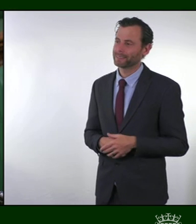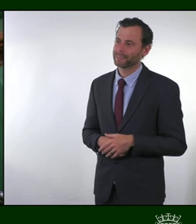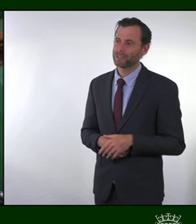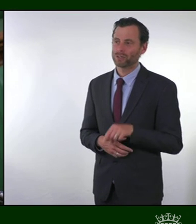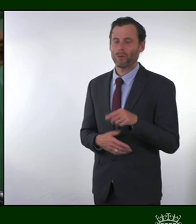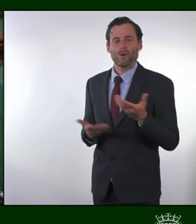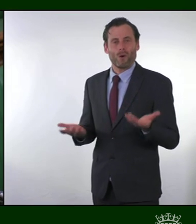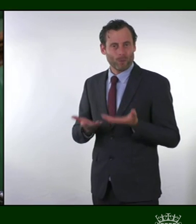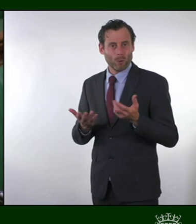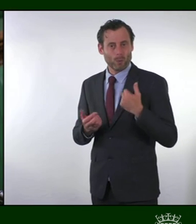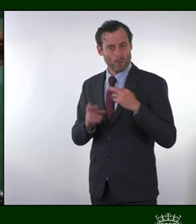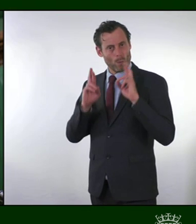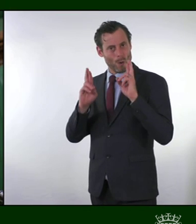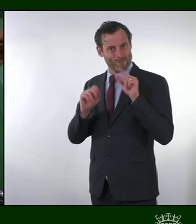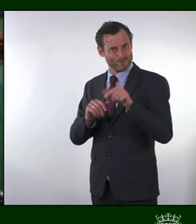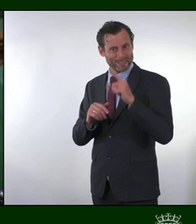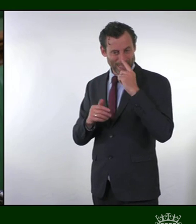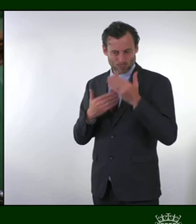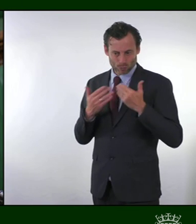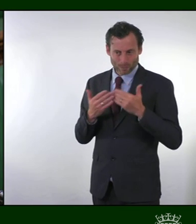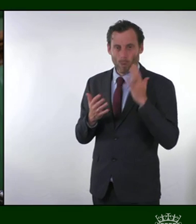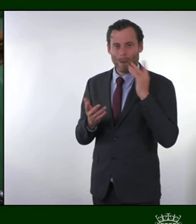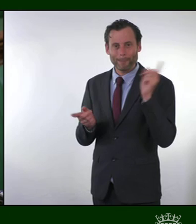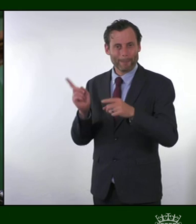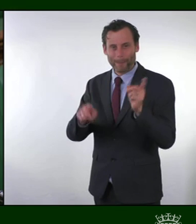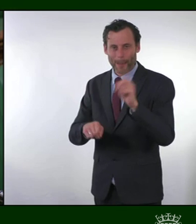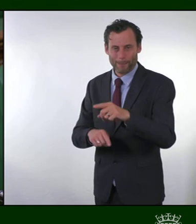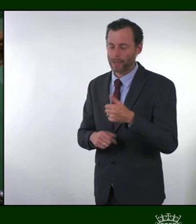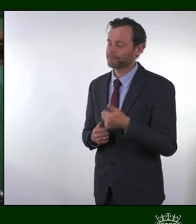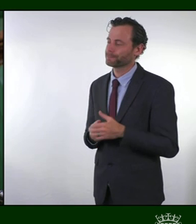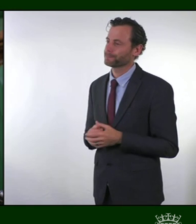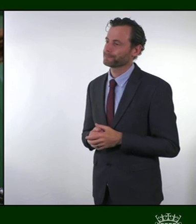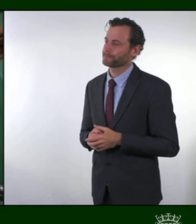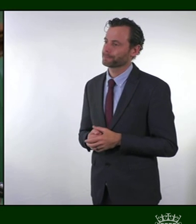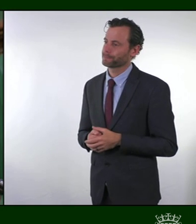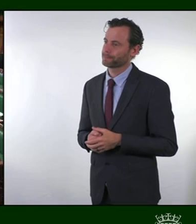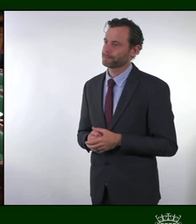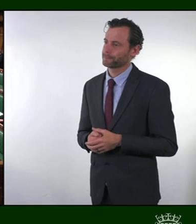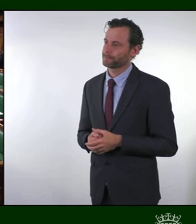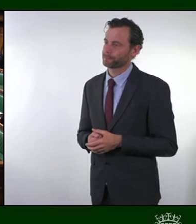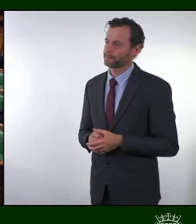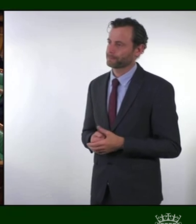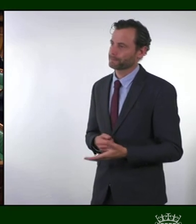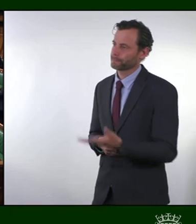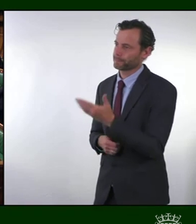That is something that we should hopefully look to address in the coming weeks and months as we progressively move back to a new normal.